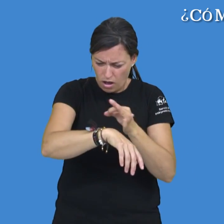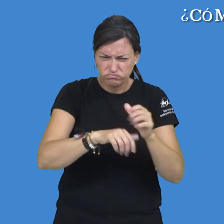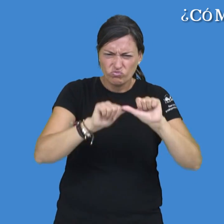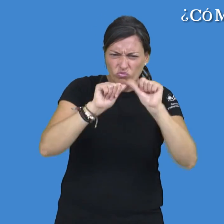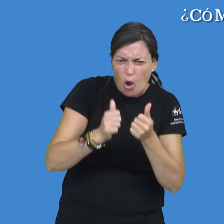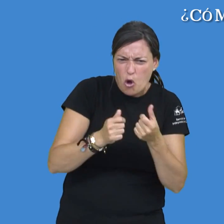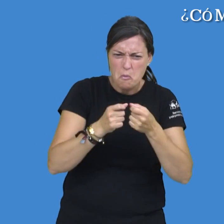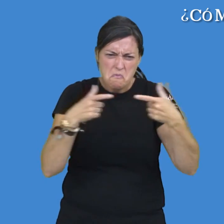forma